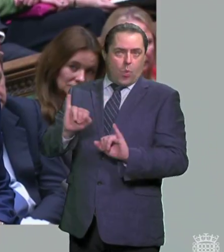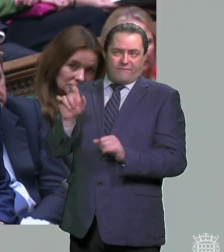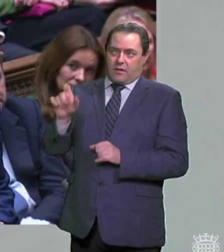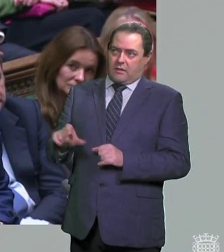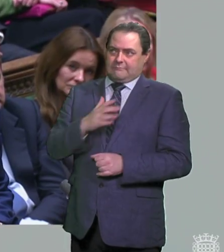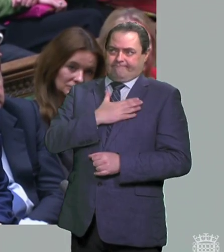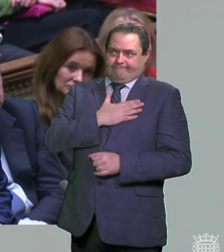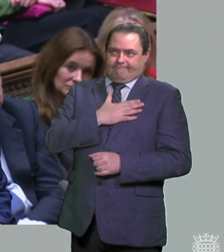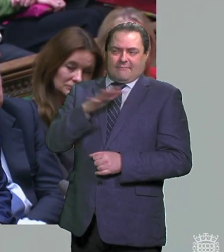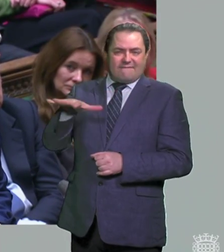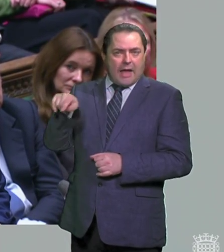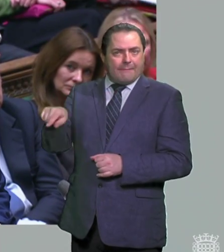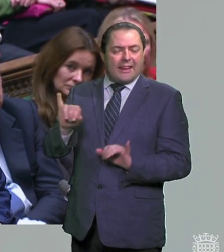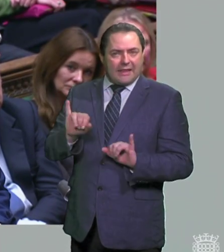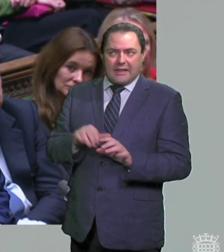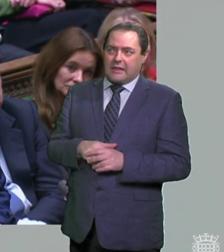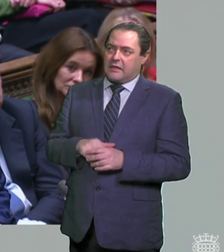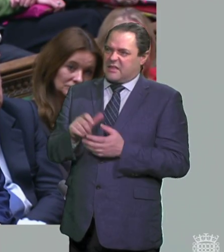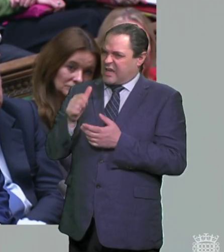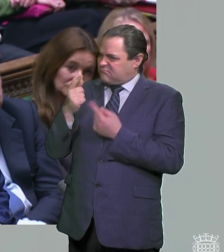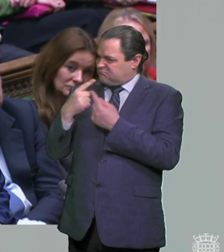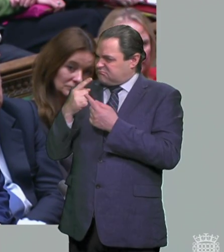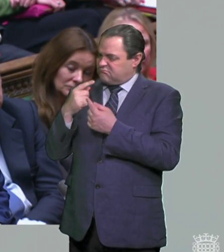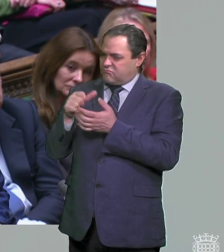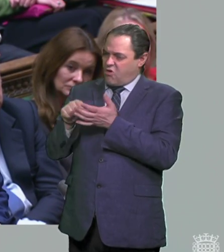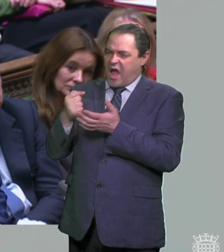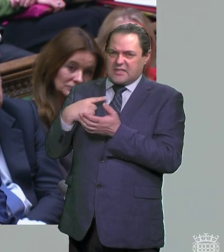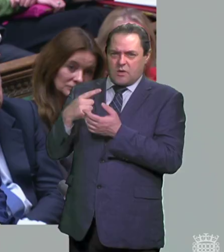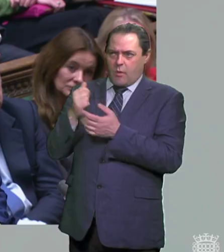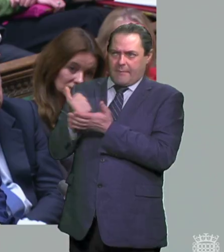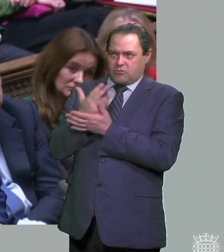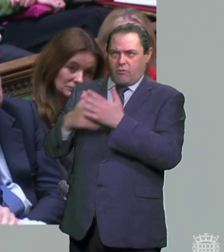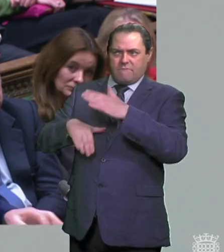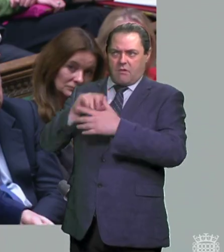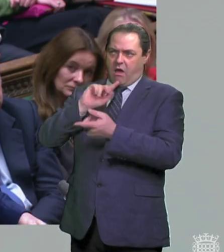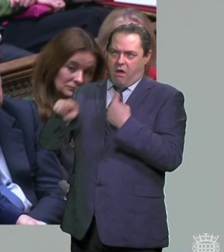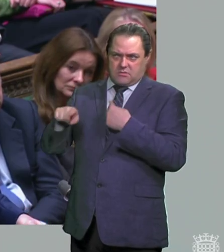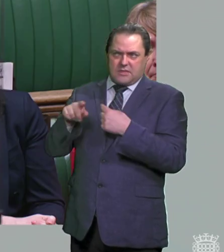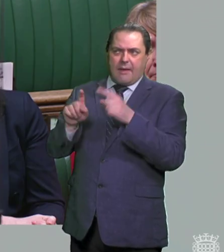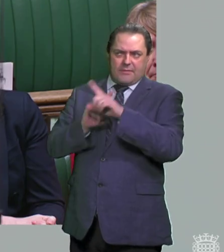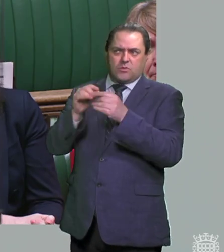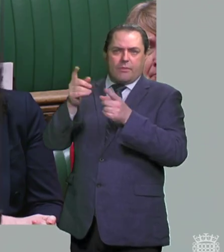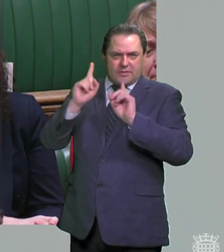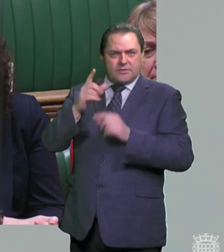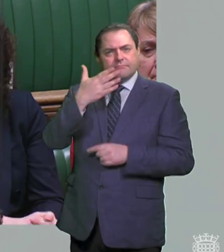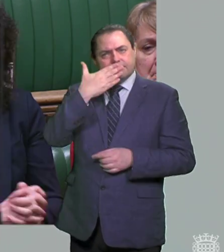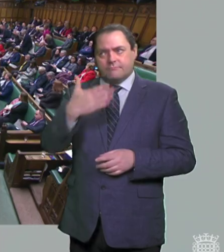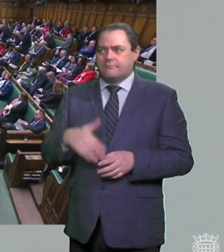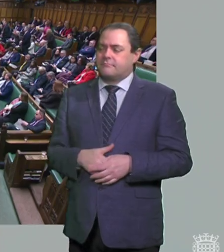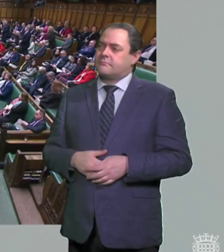My heart goes out to the family involved. If she would like to write to me about it, I will make sure that she gets a full answer and a meeting with a Minister if that is required.